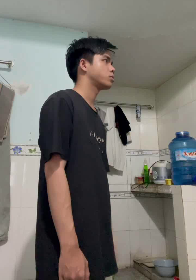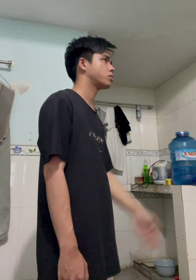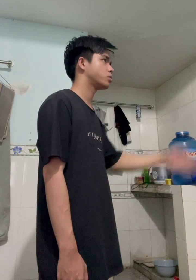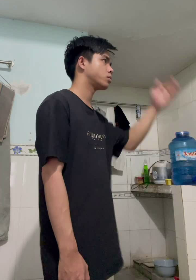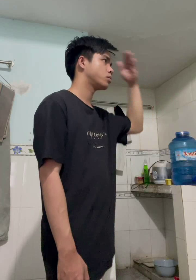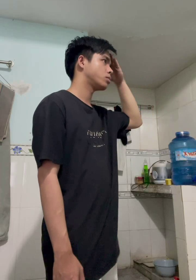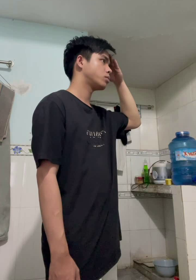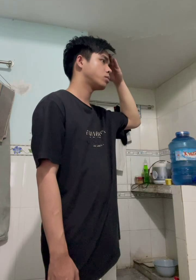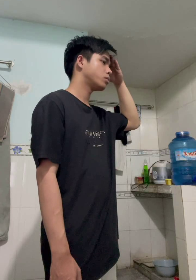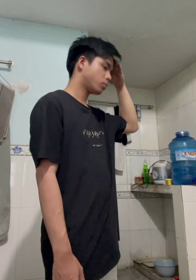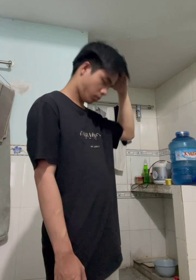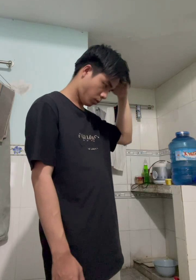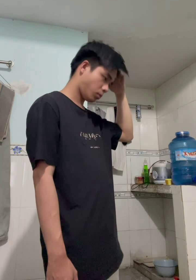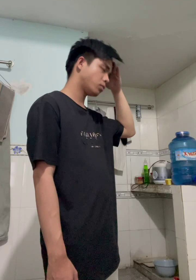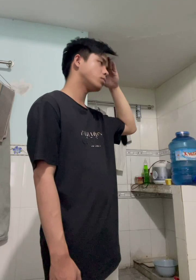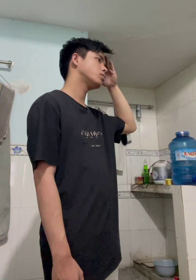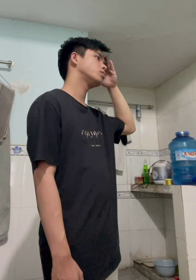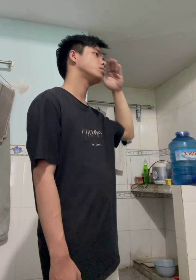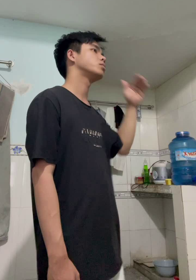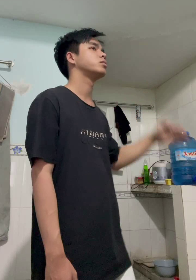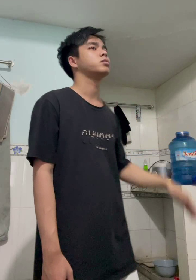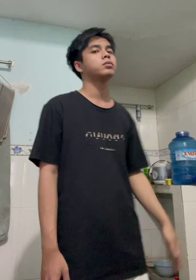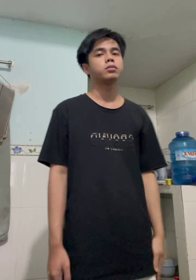biet